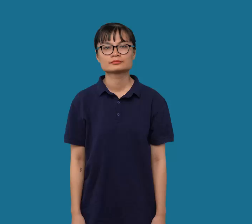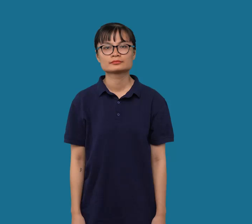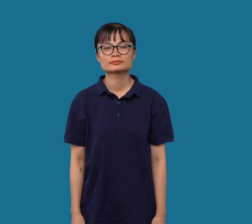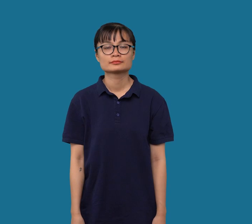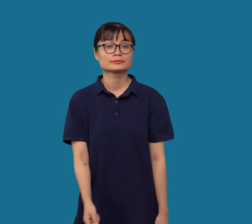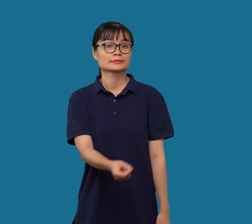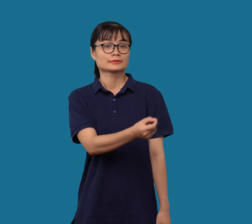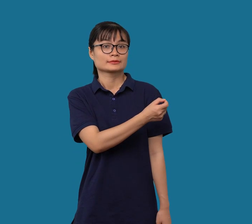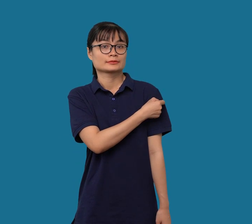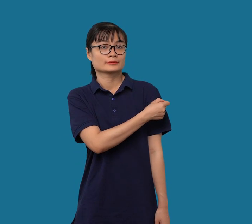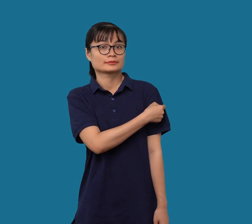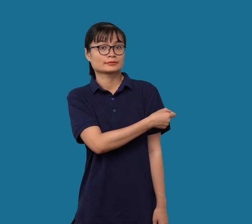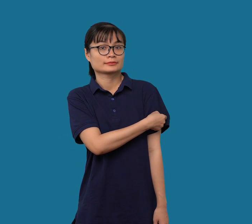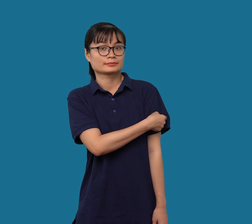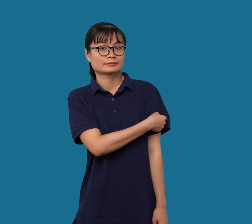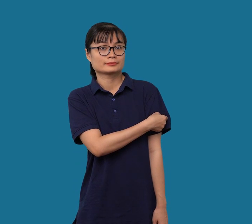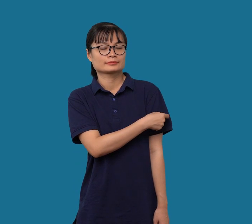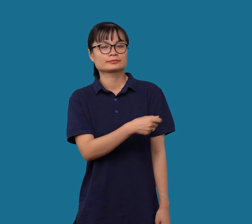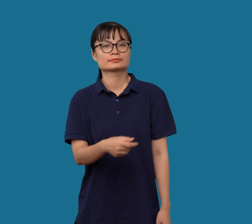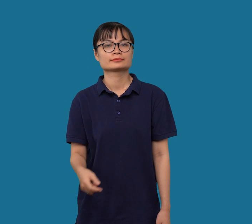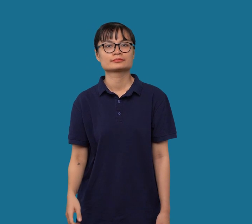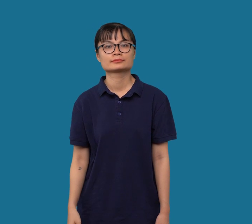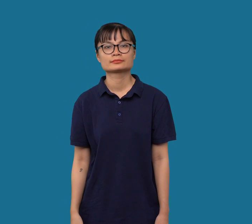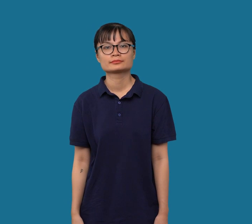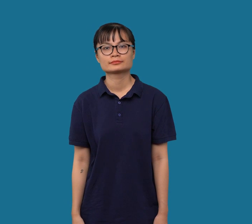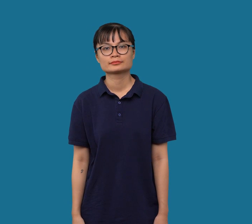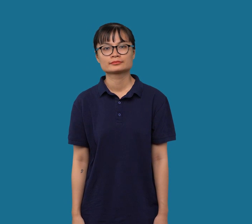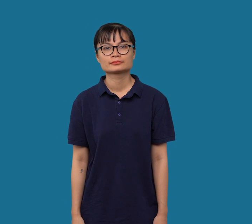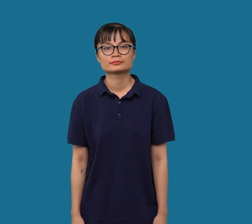xăm